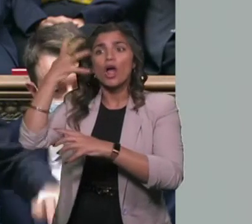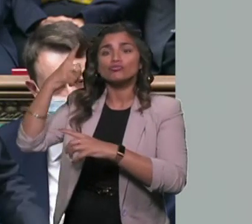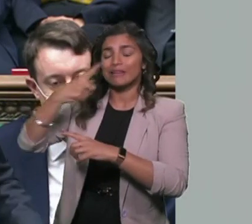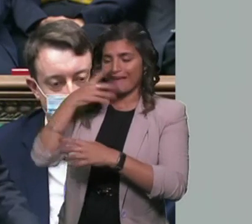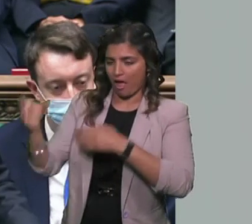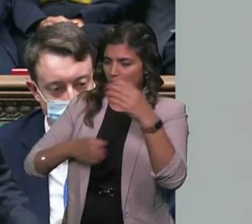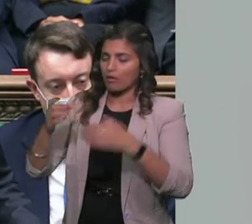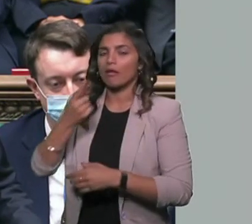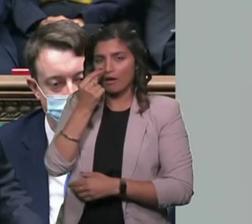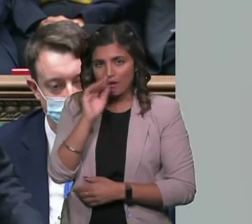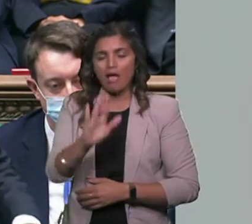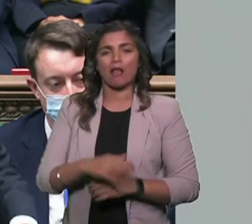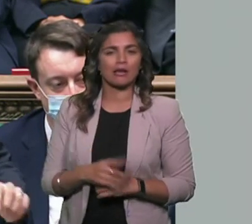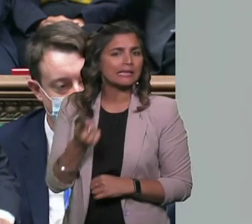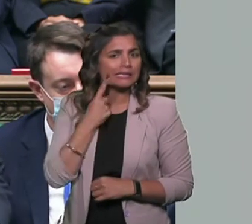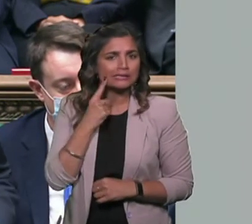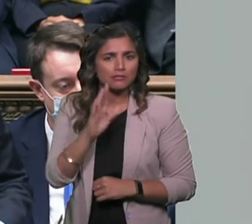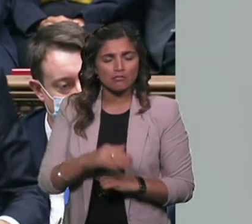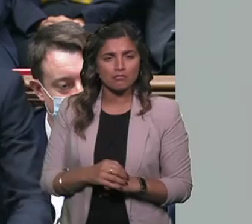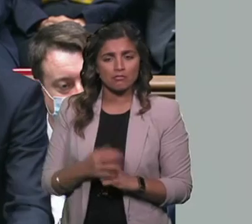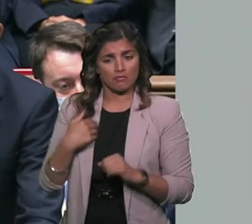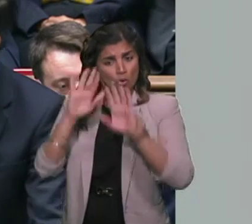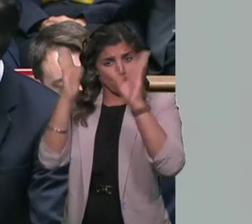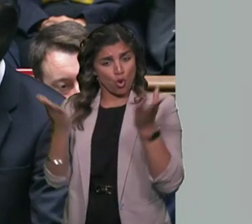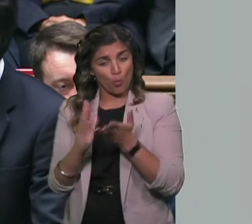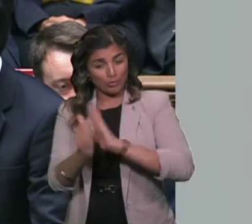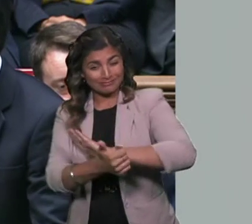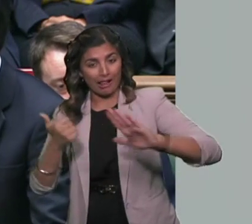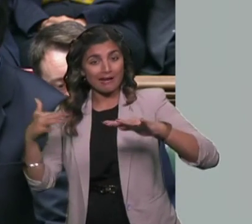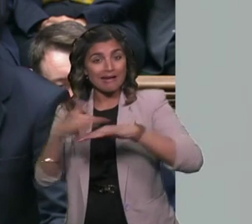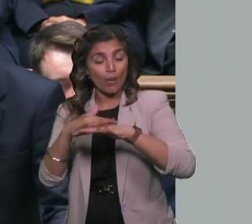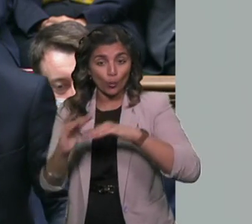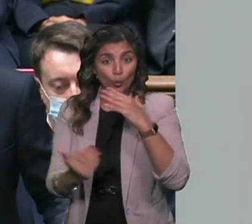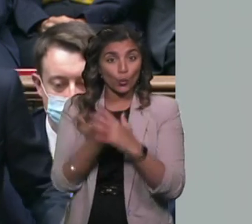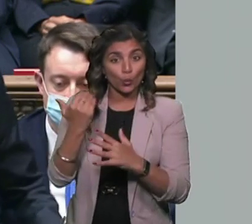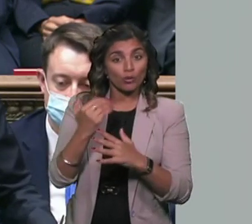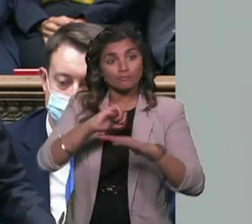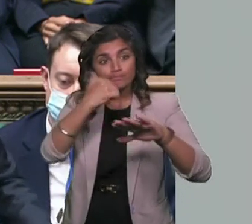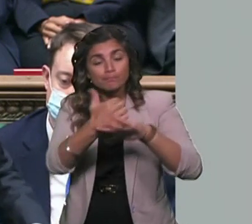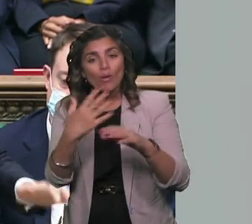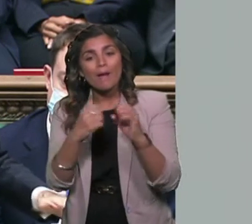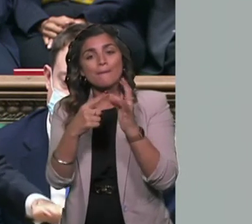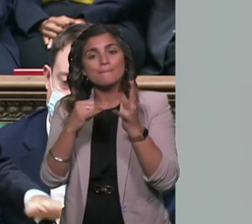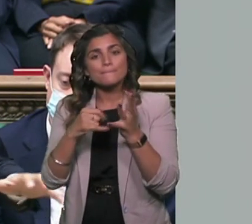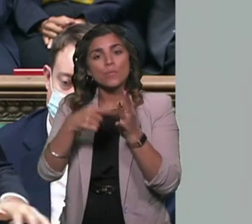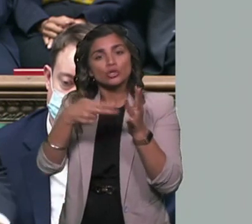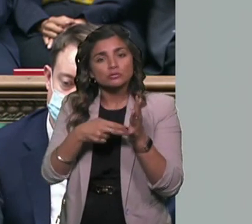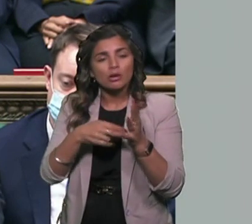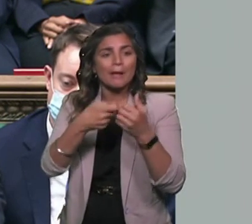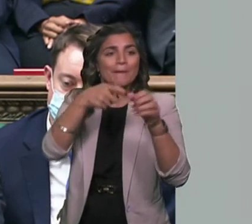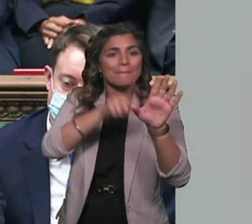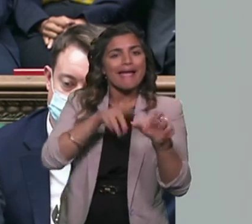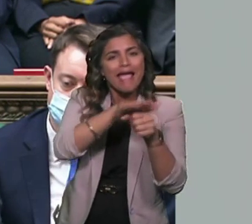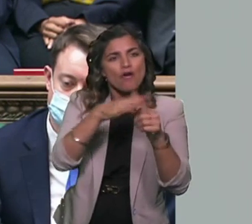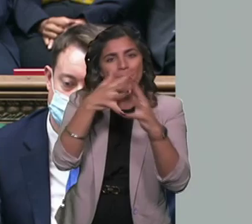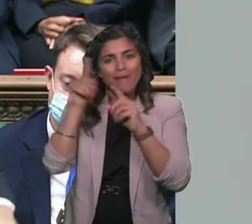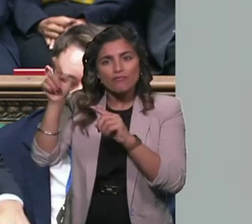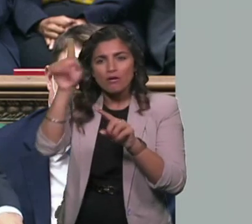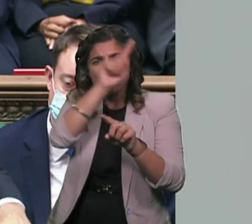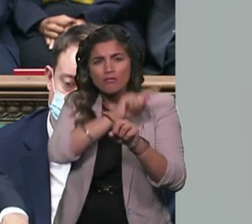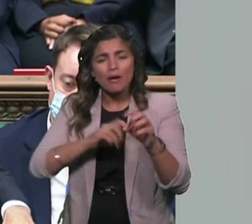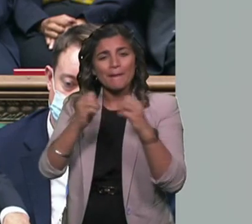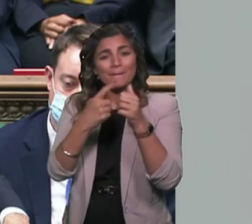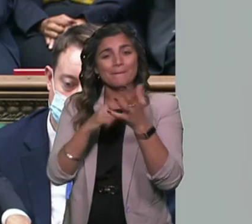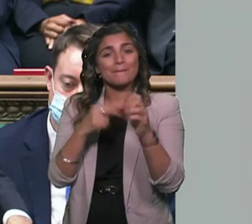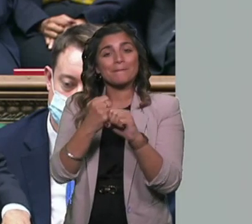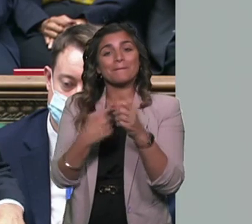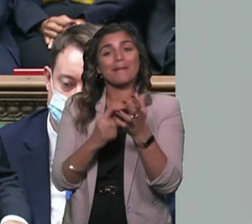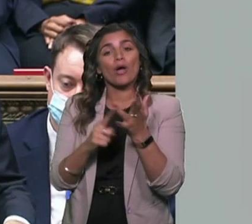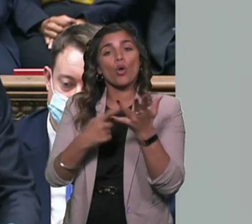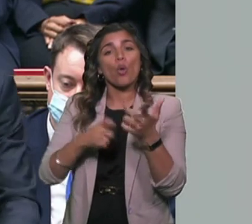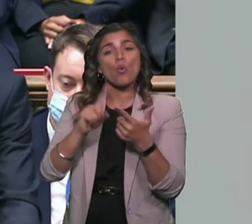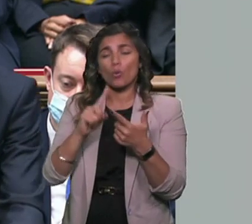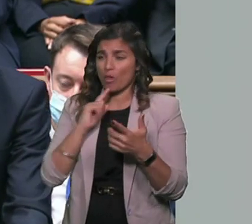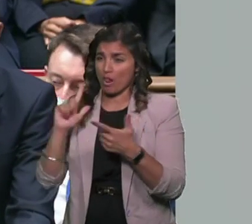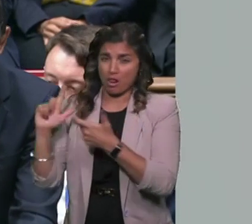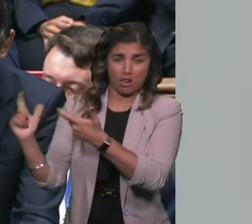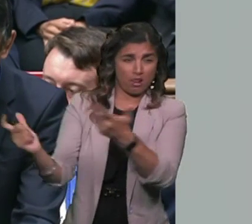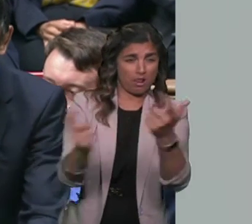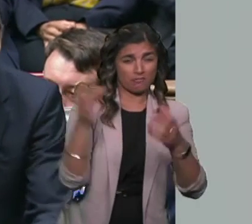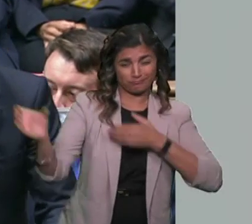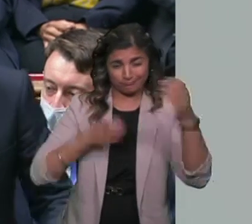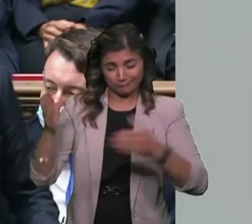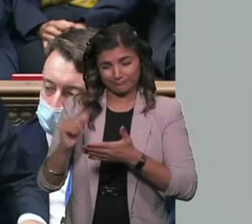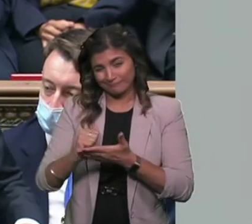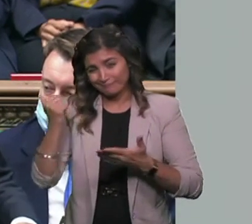The Trade Secretary’s new global talent network, launching initially in the Bay Area, Boston and Bangalore, will identify, attract and relocate the best global talent in science and tech sectors.